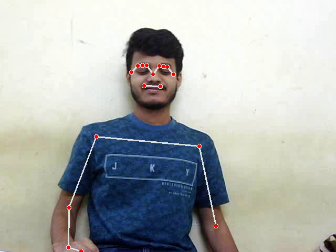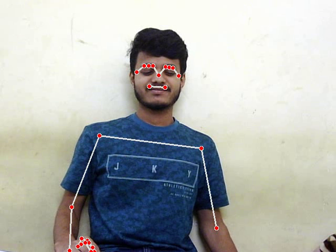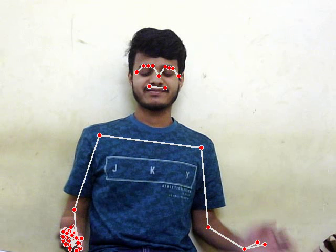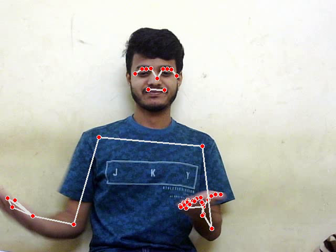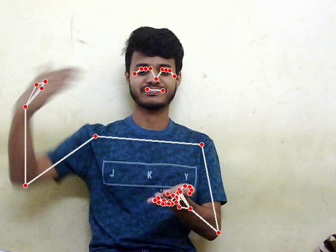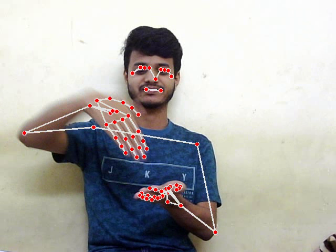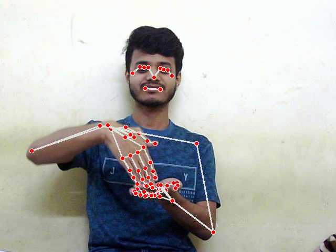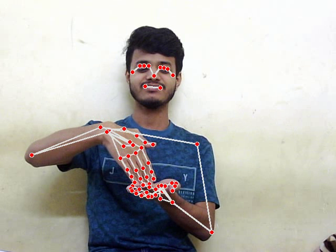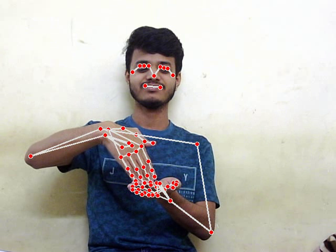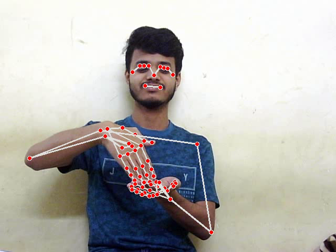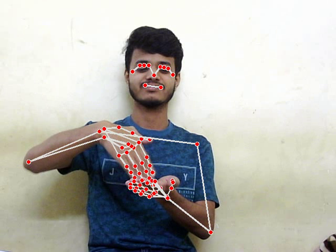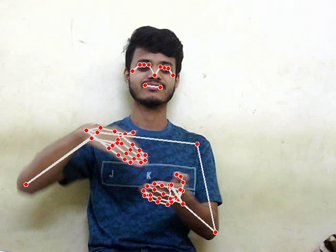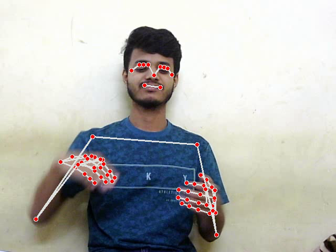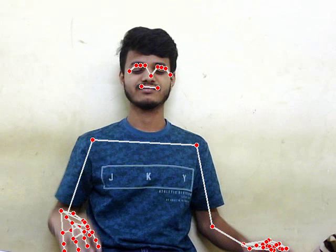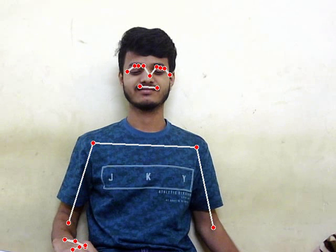again